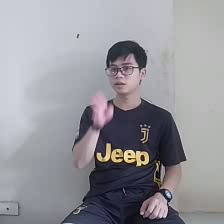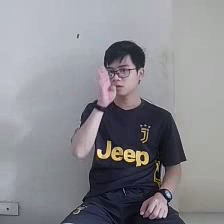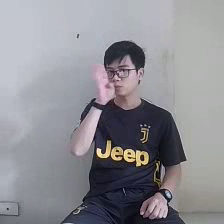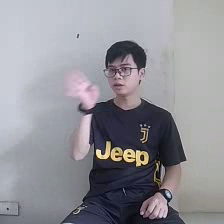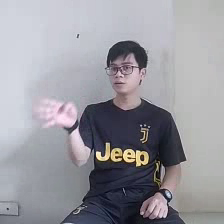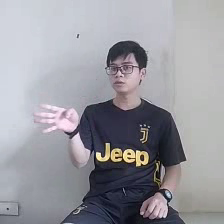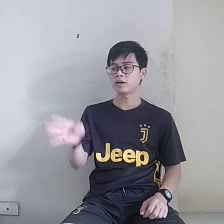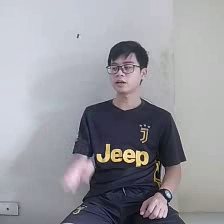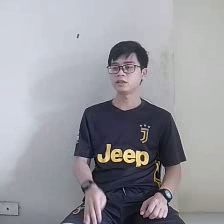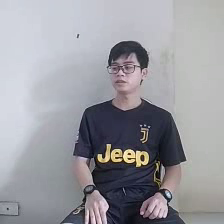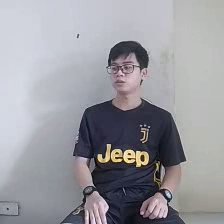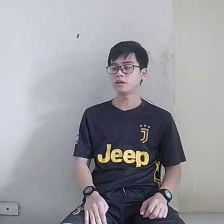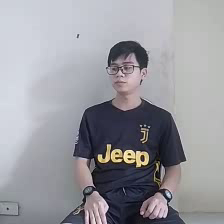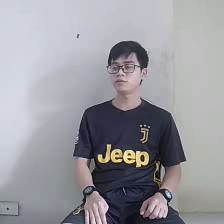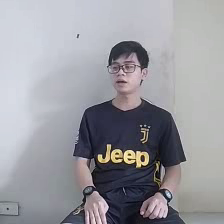Nôn ói